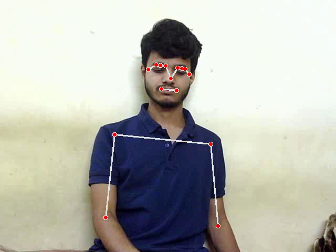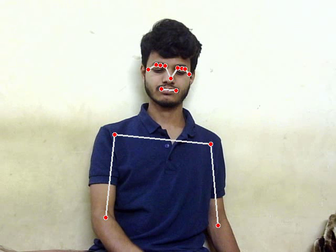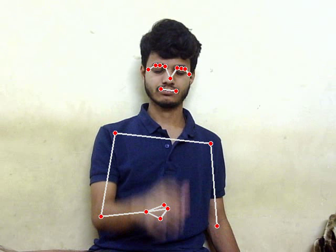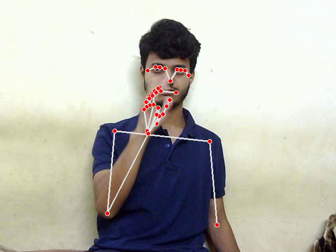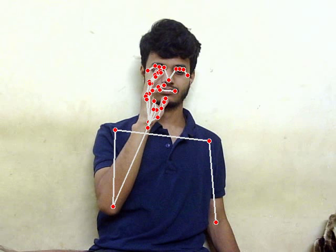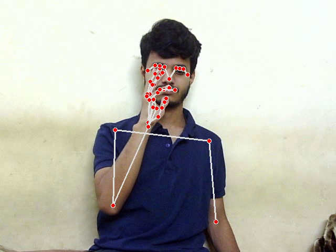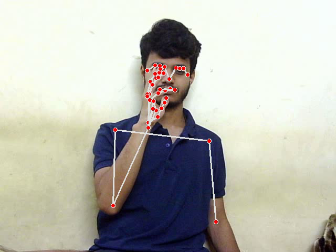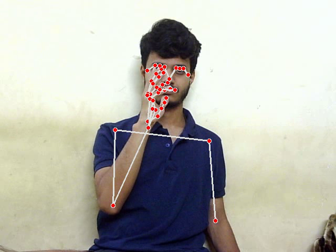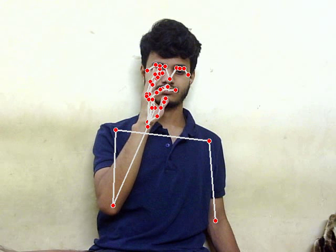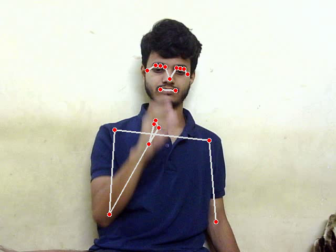mother